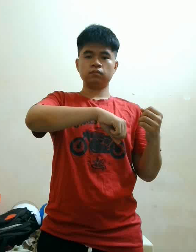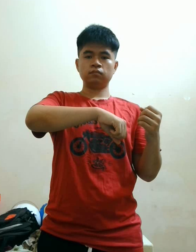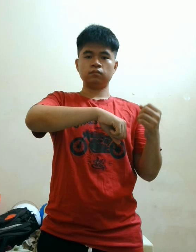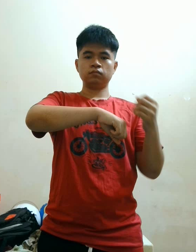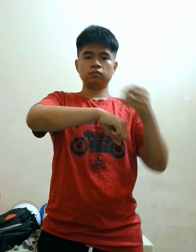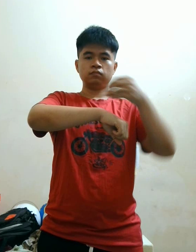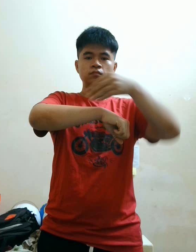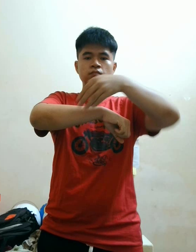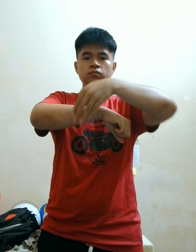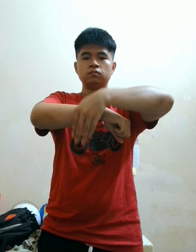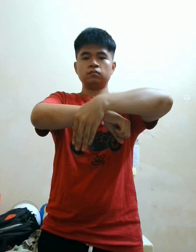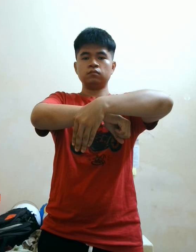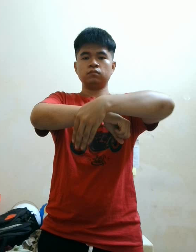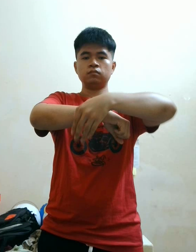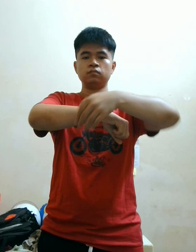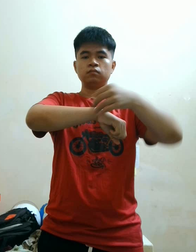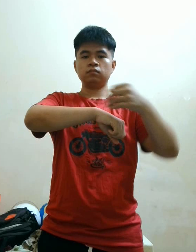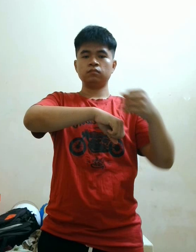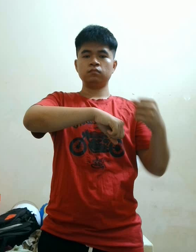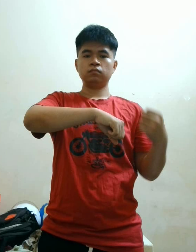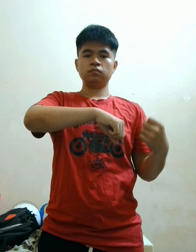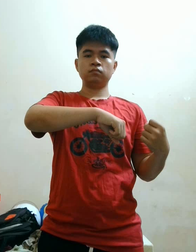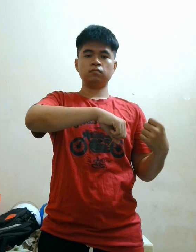buoi chieu